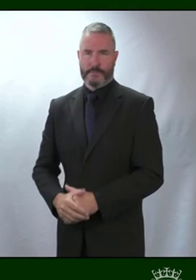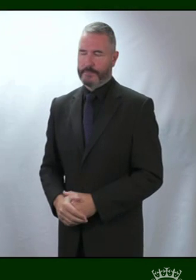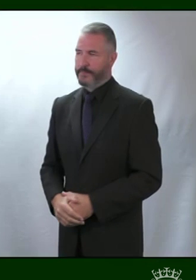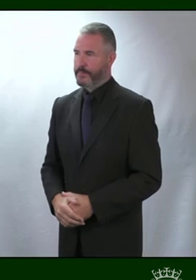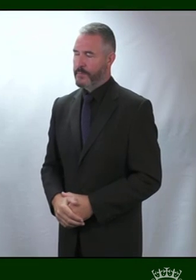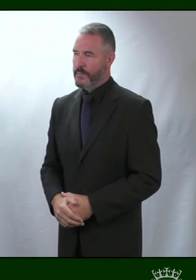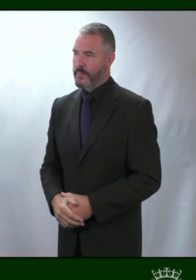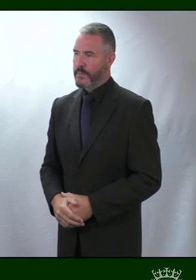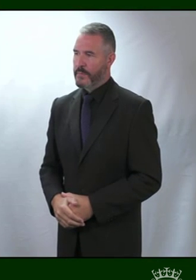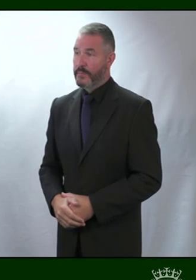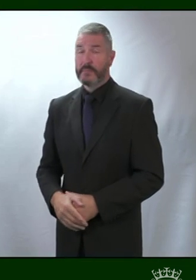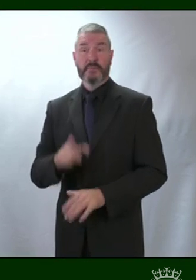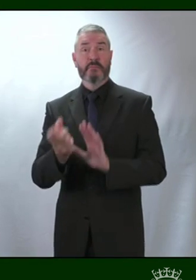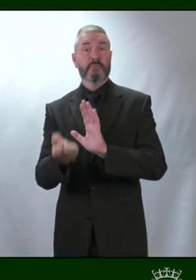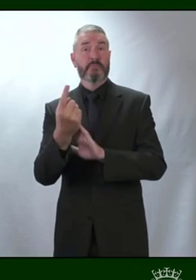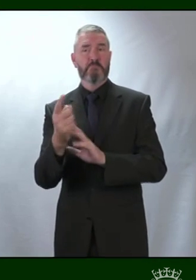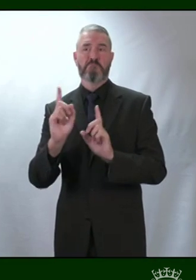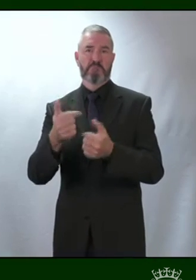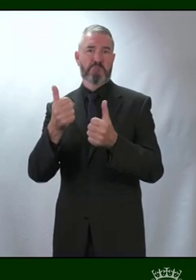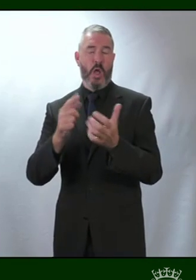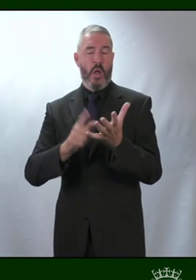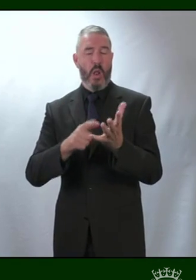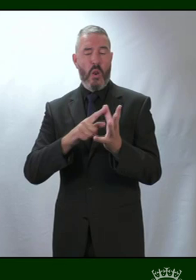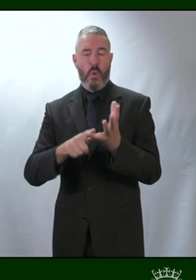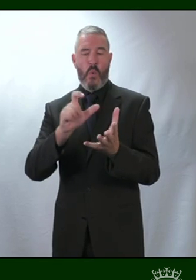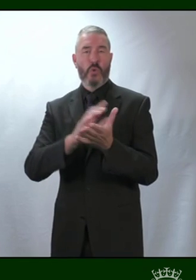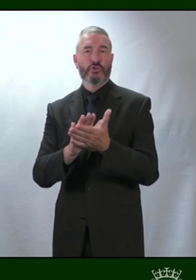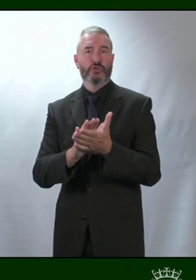Absolutely; I congratulate Launch UK on what it is doing.